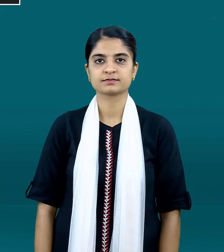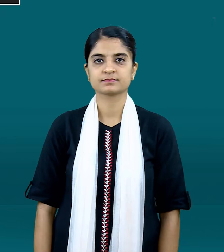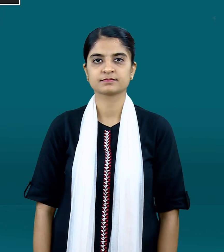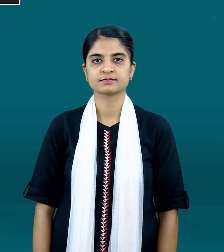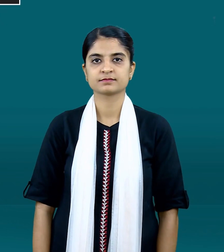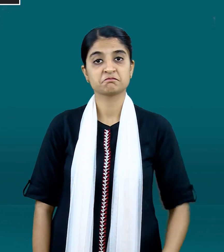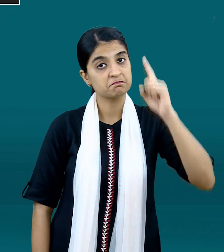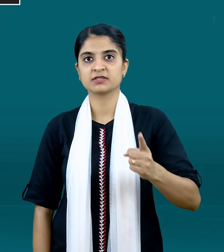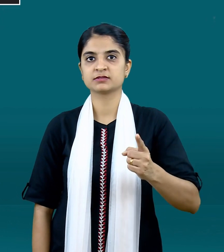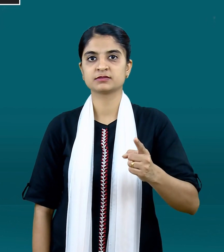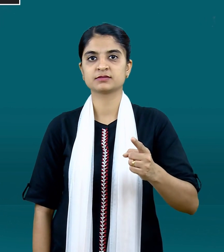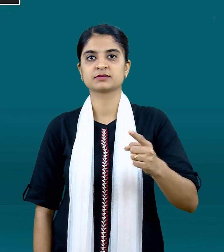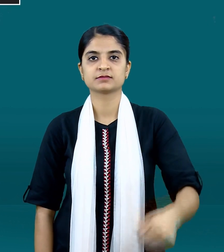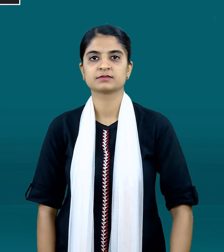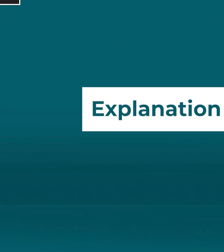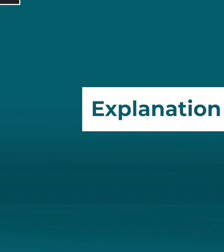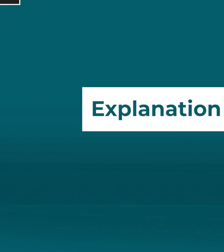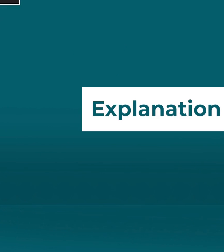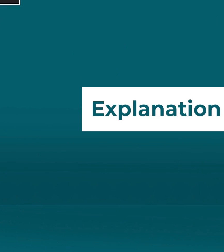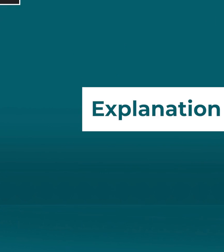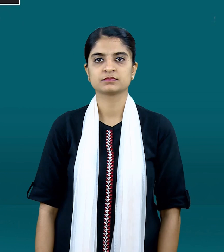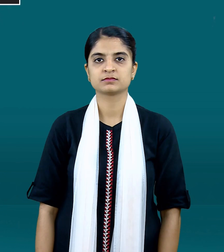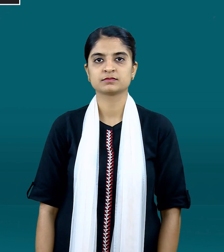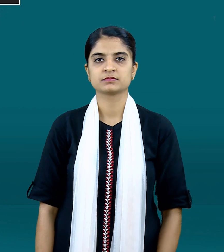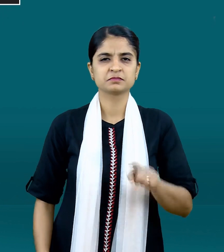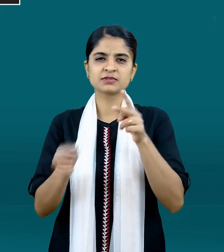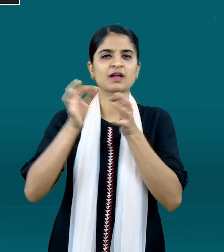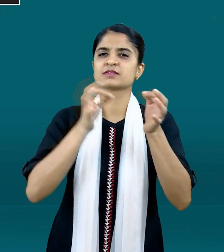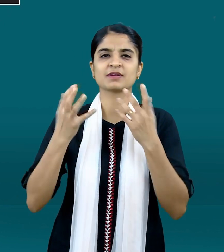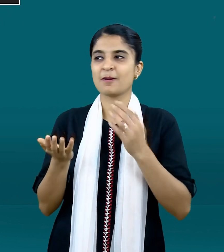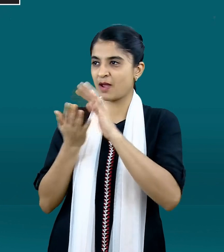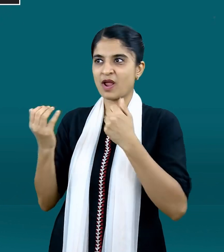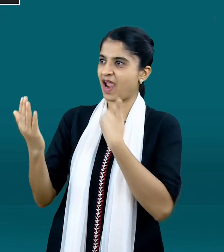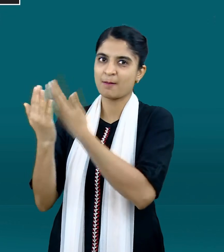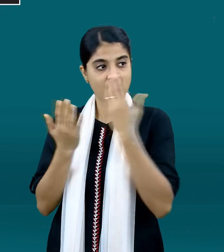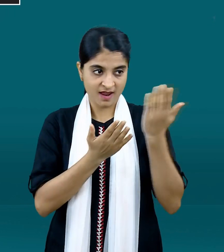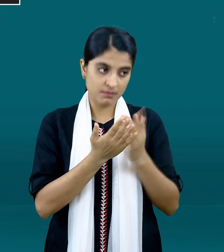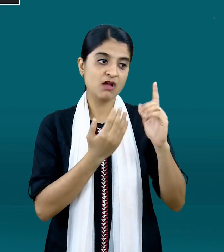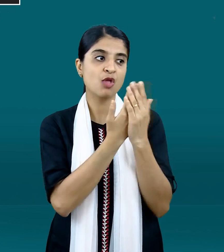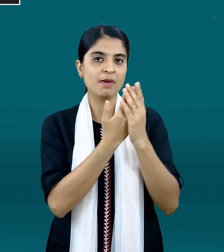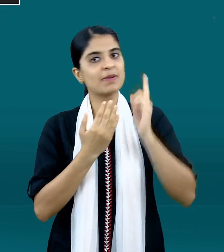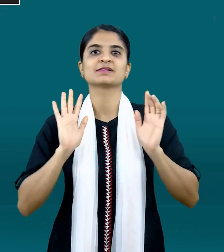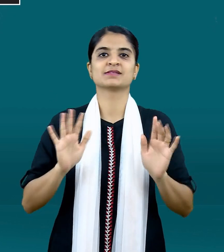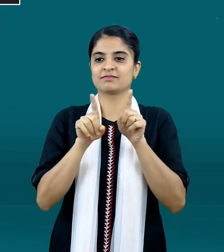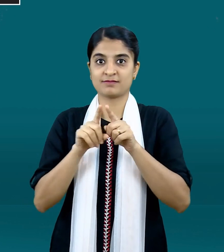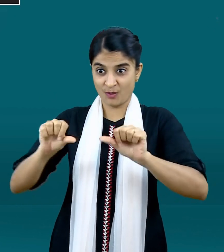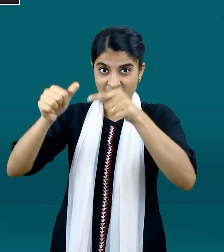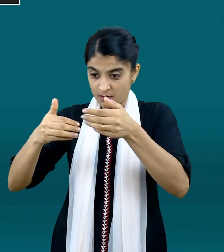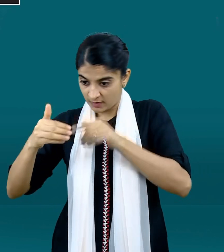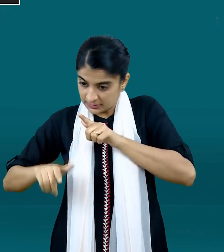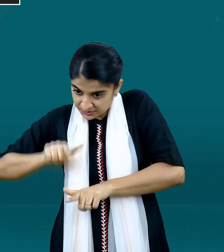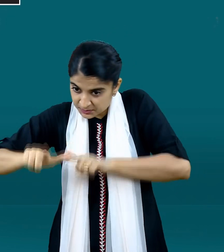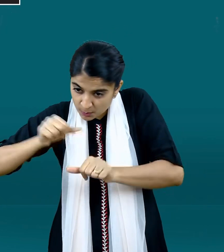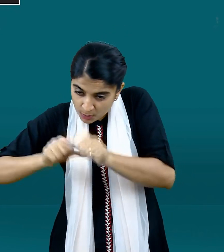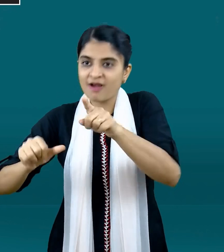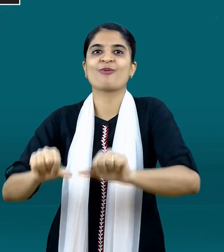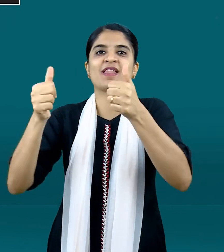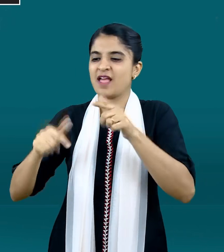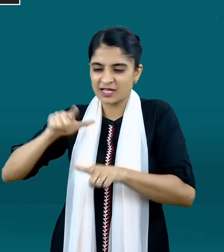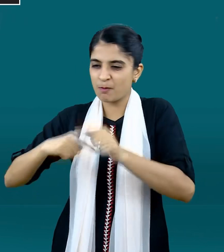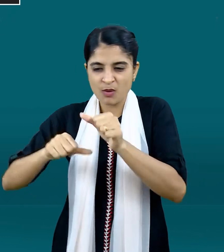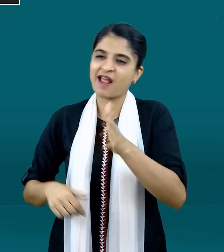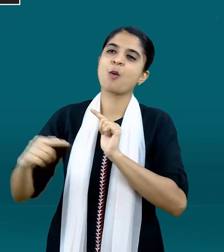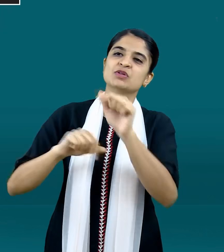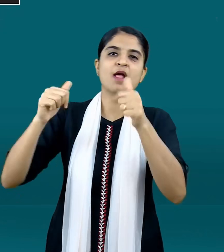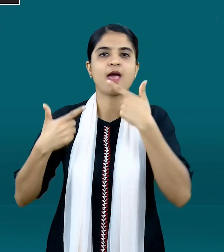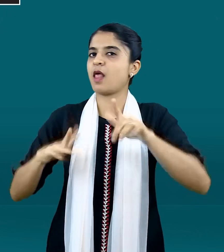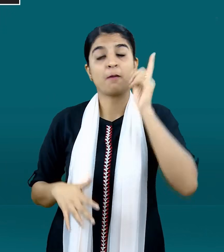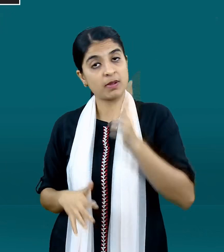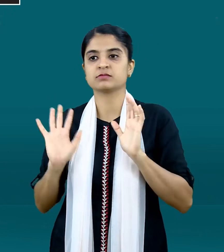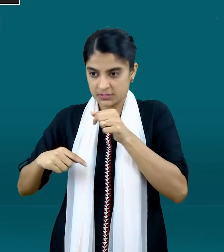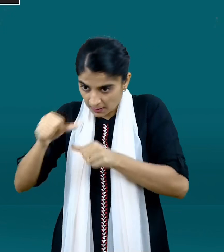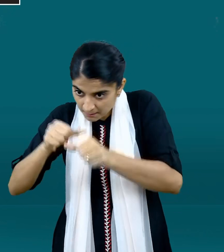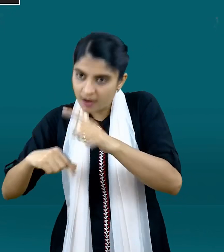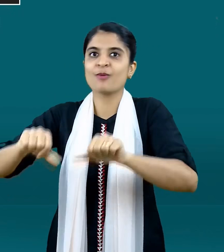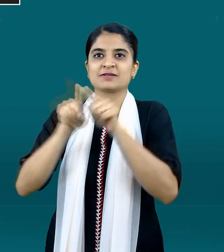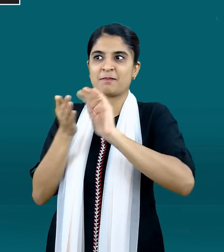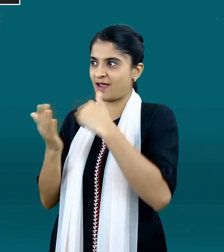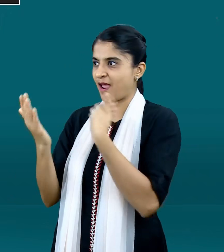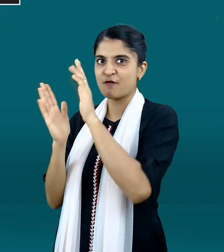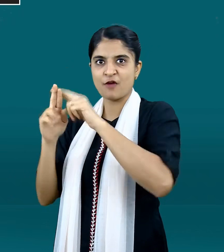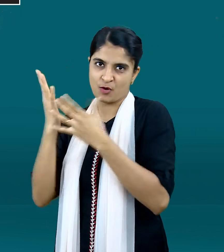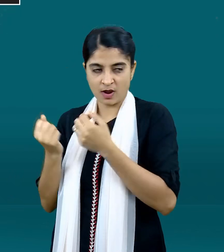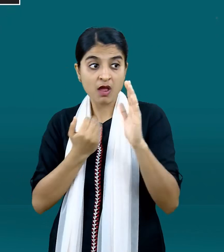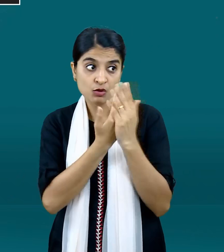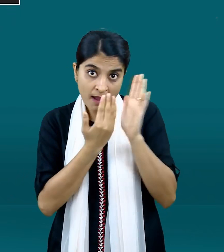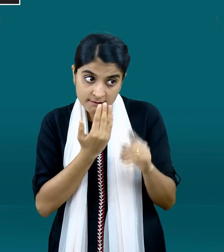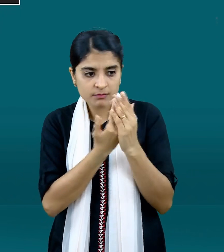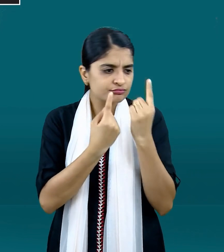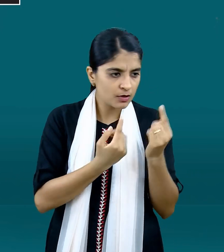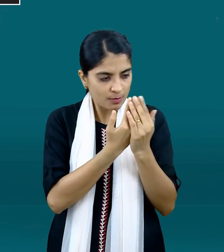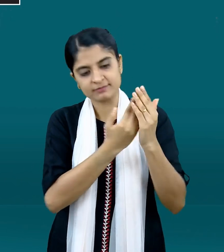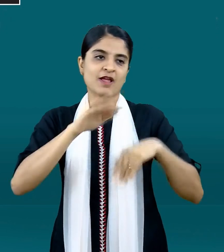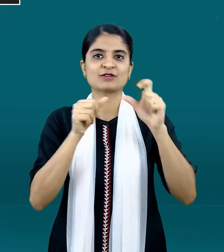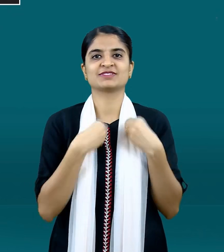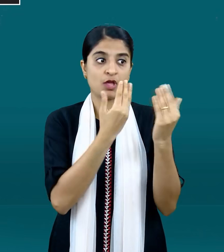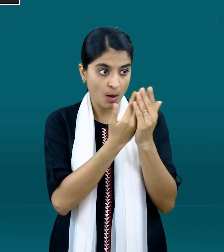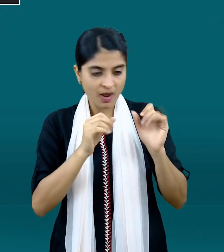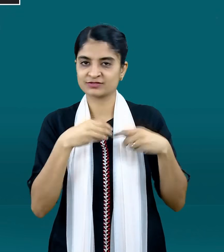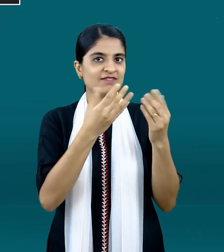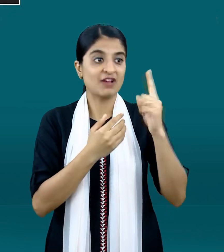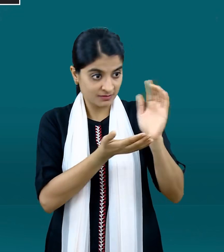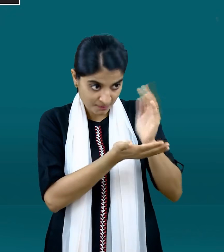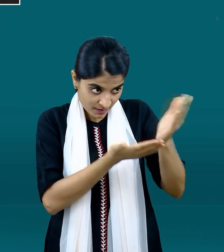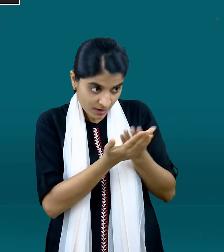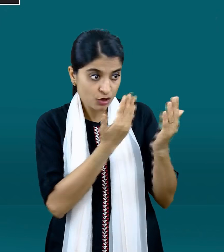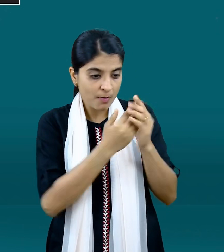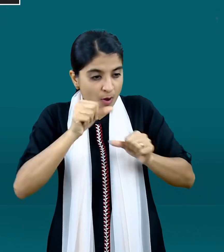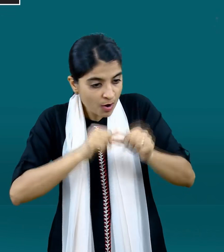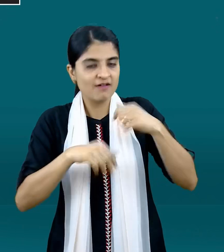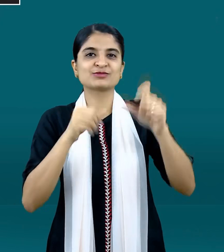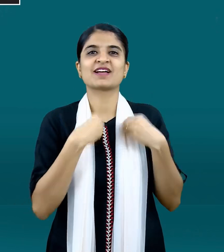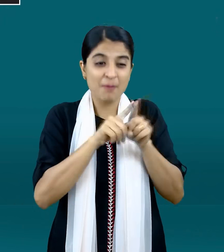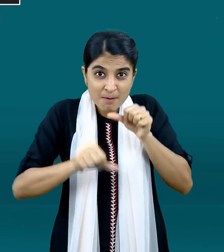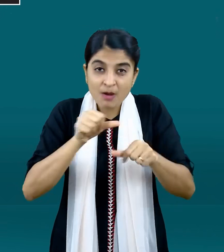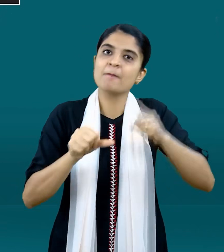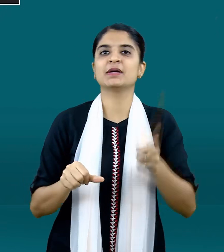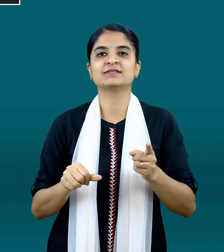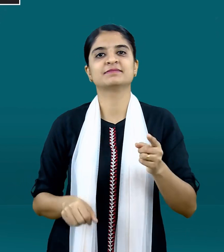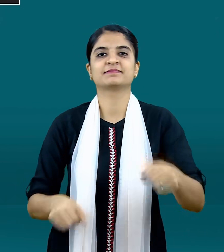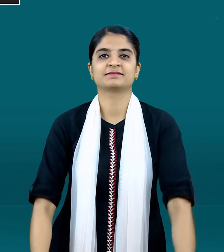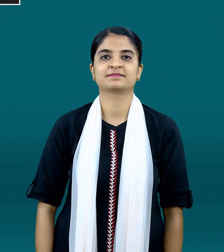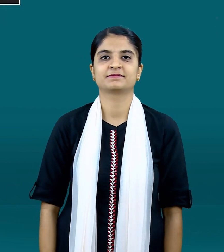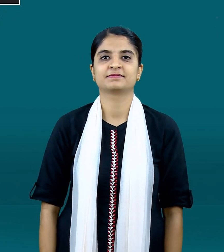Mandatory